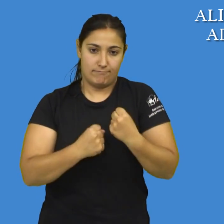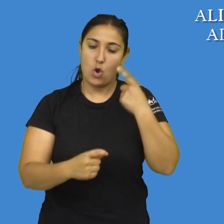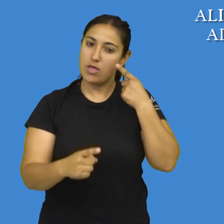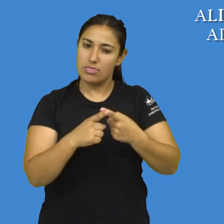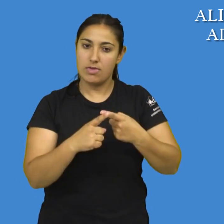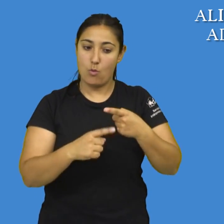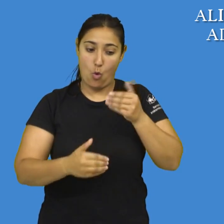objetivo